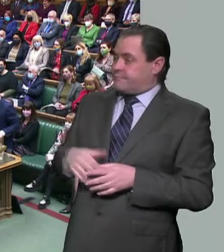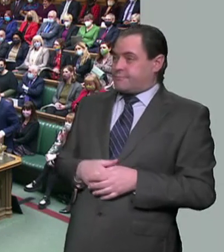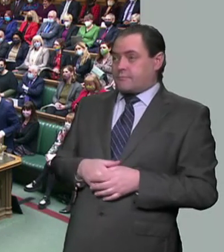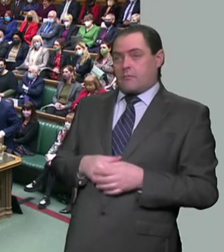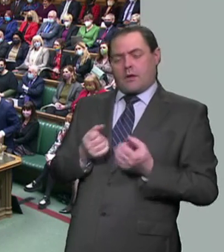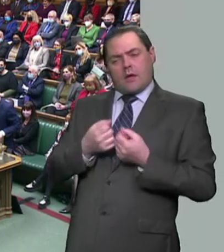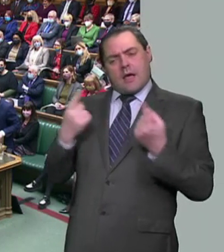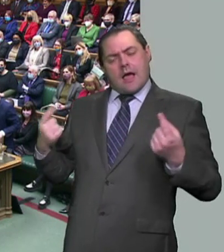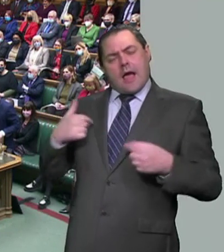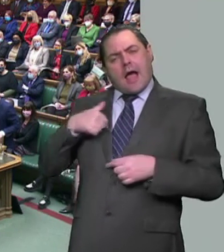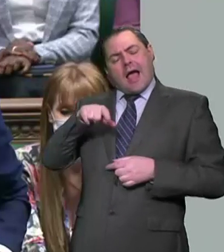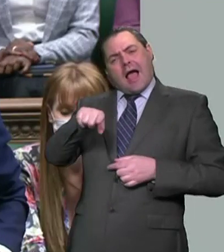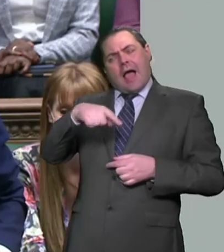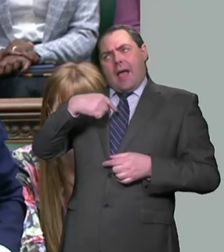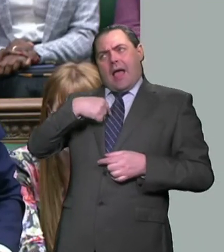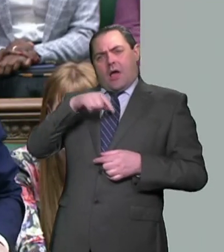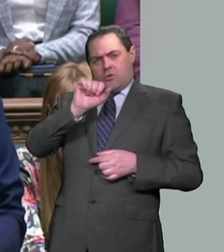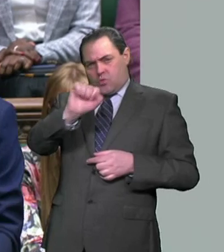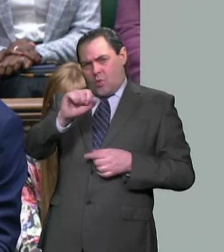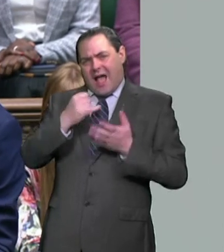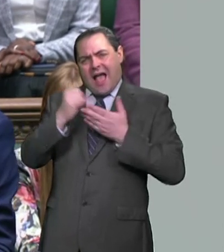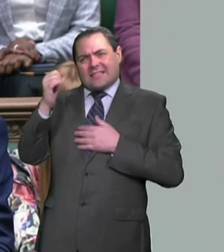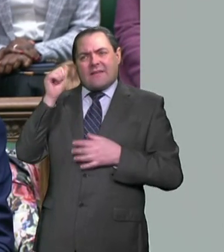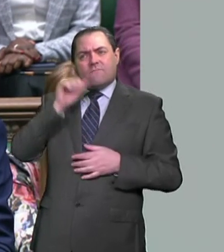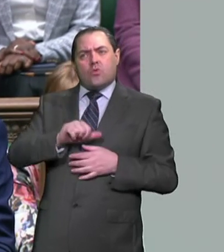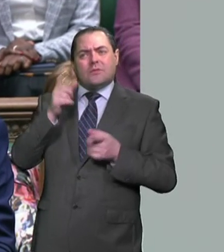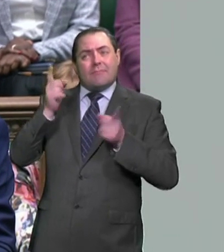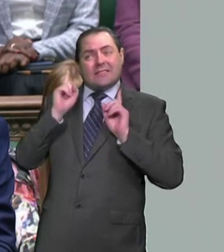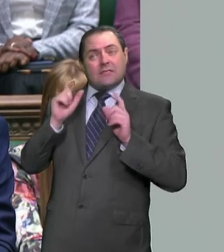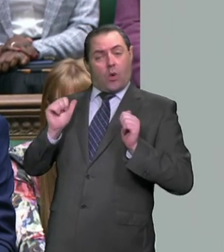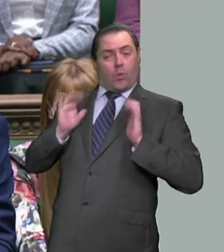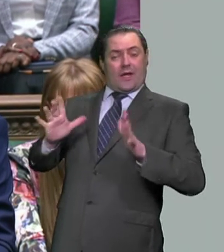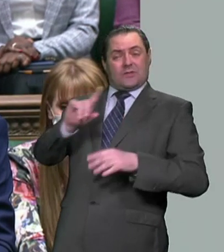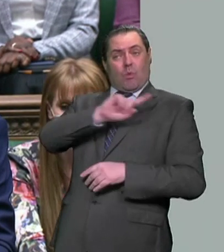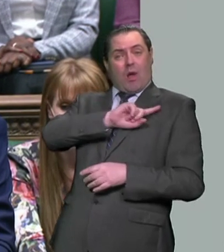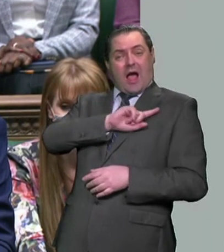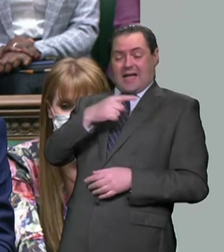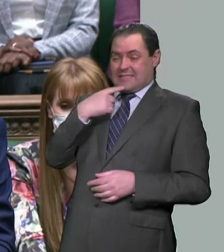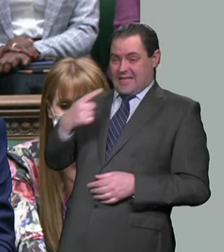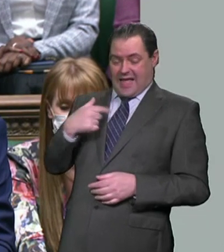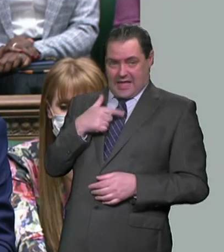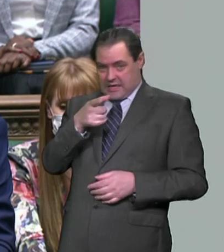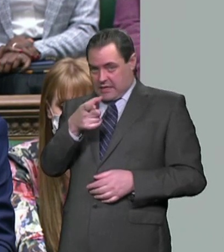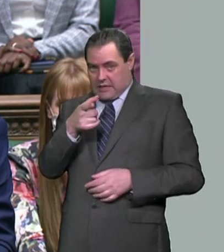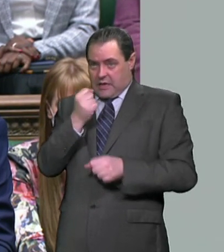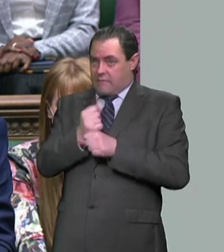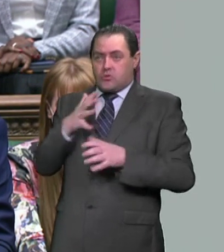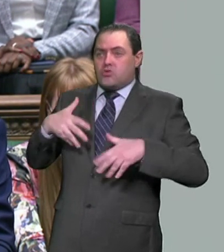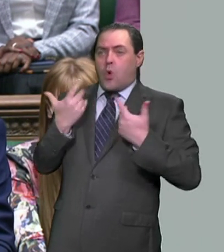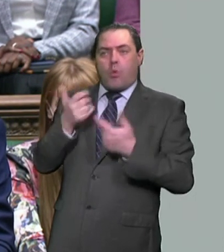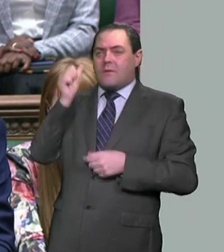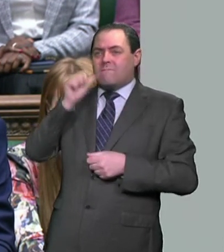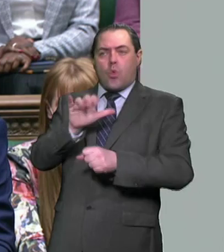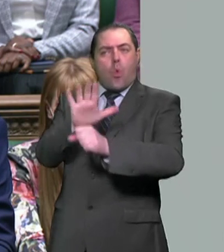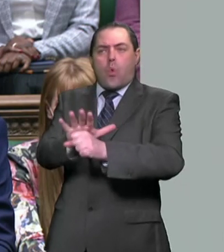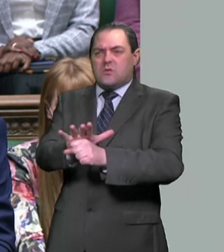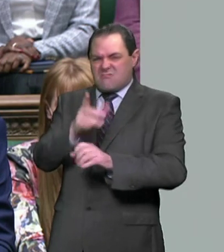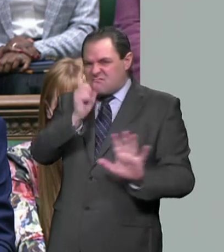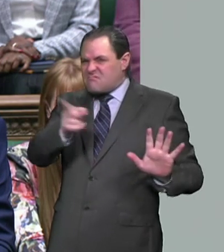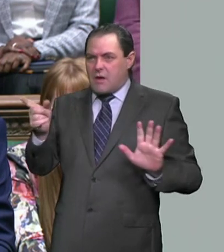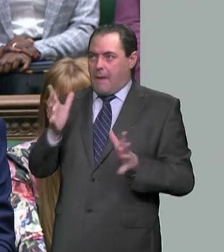The Prime Minister’s anti-fraud Minister quit, saying that the failure of Government to tackle fraud was “so egregious” that he had to